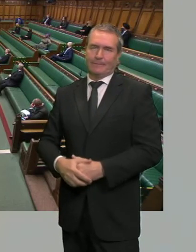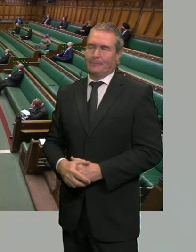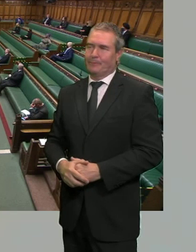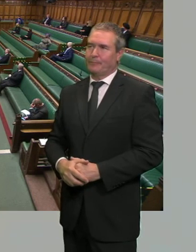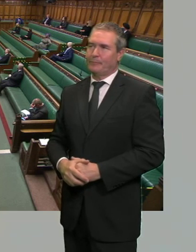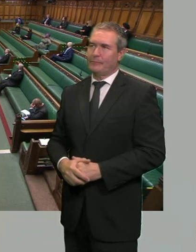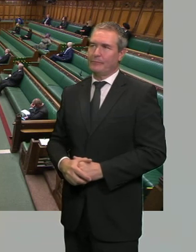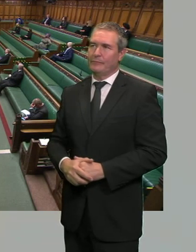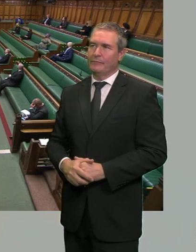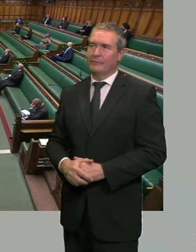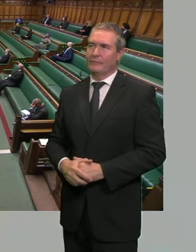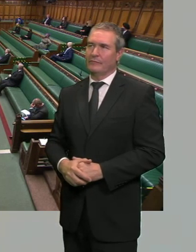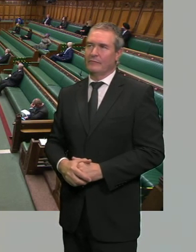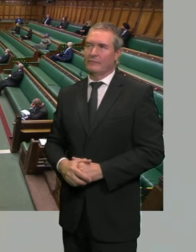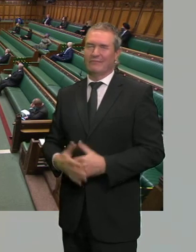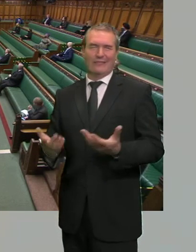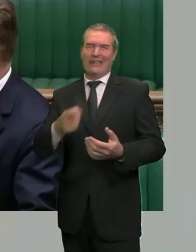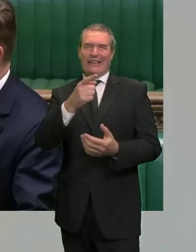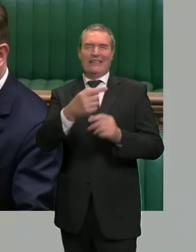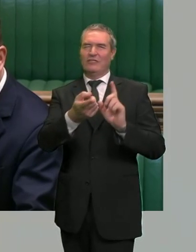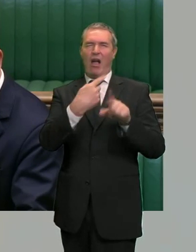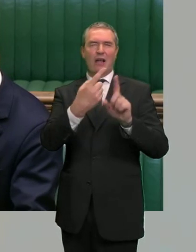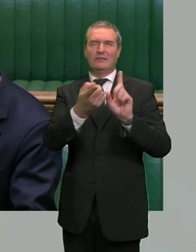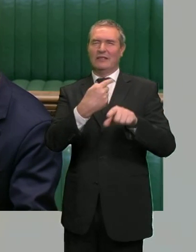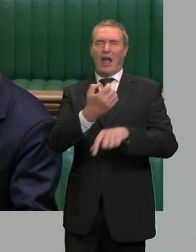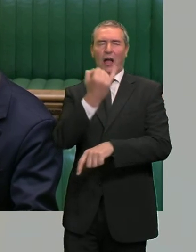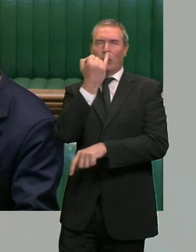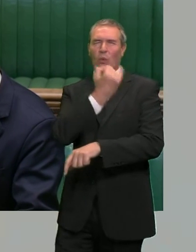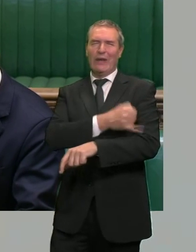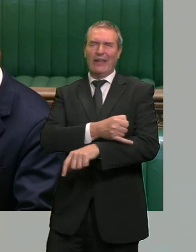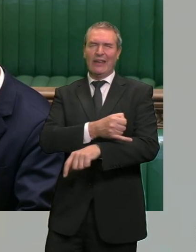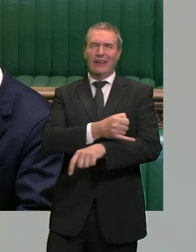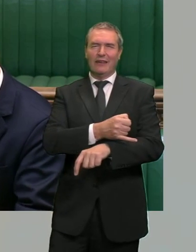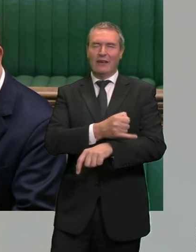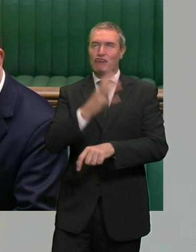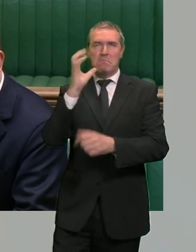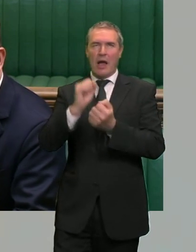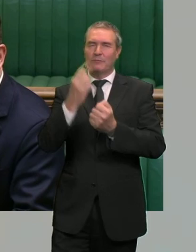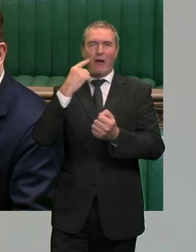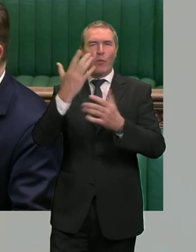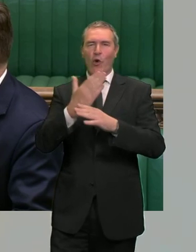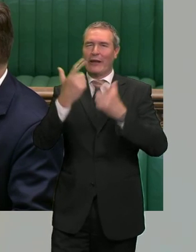This just gets weaker and weaker. It does take me back to my defence days in the Crown court —just ridiculous.